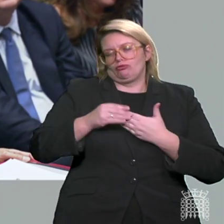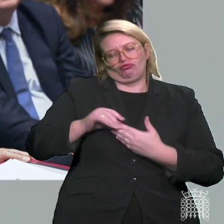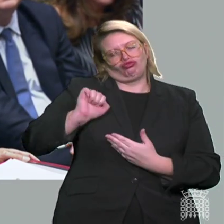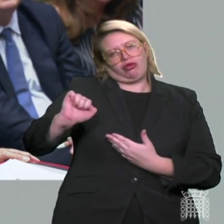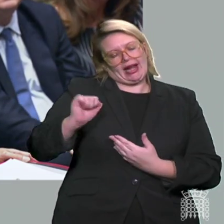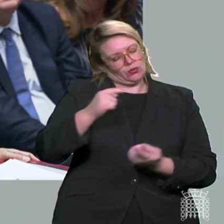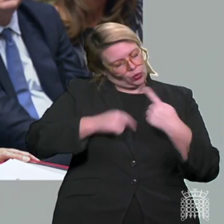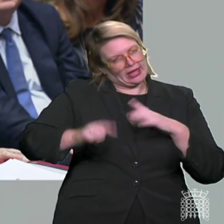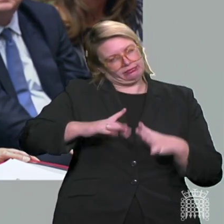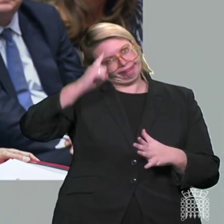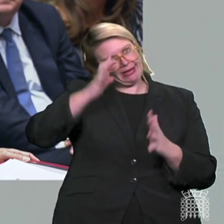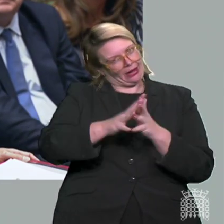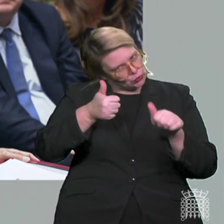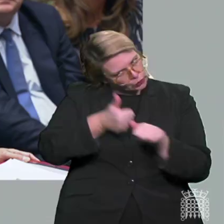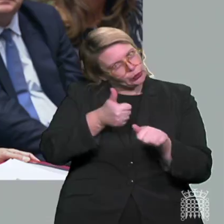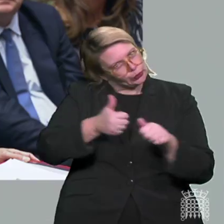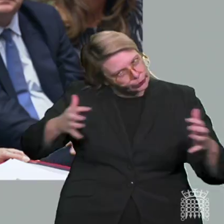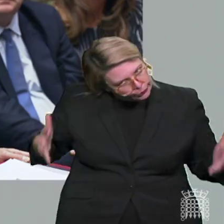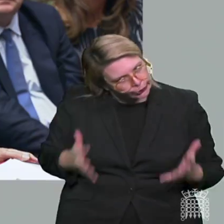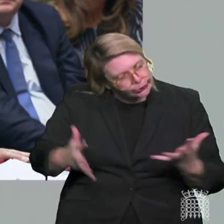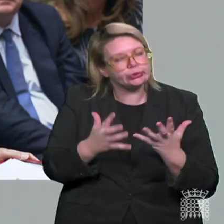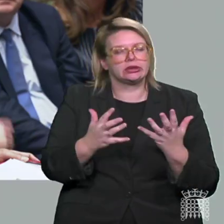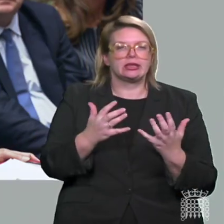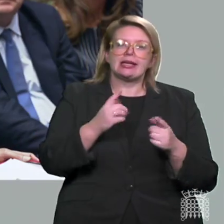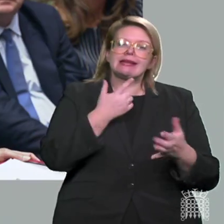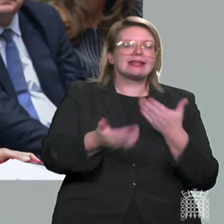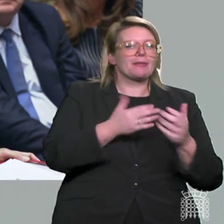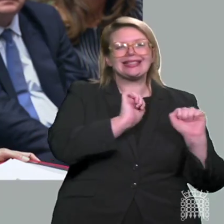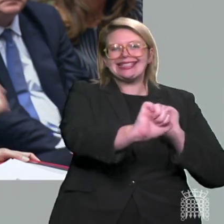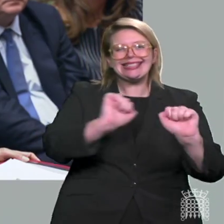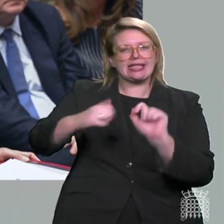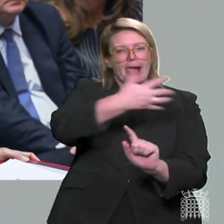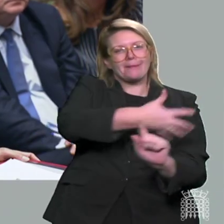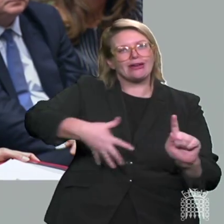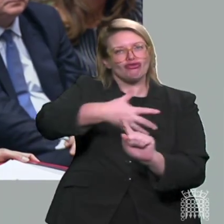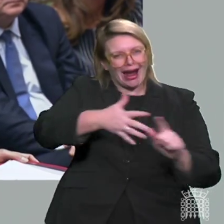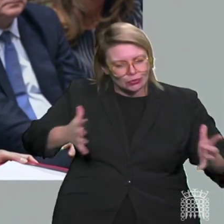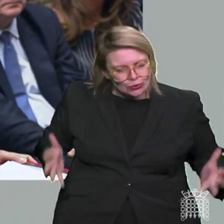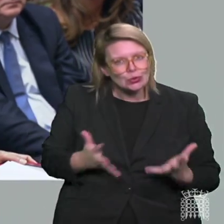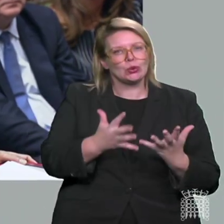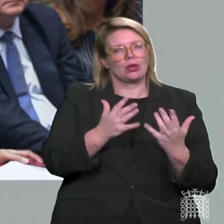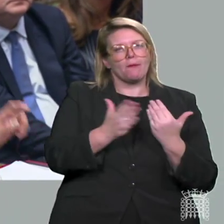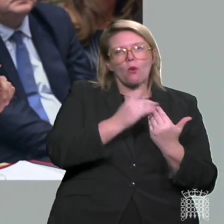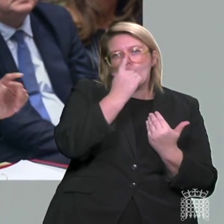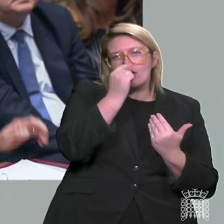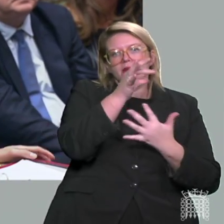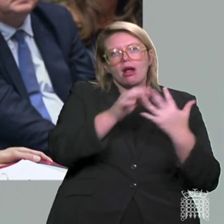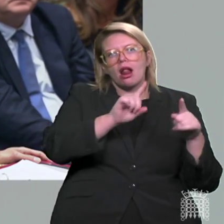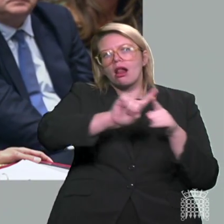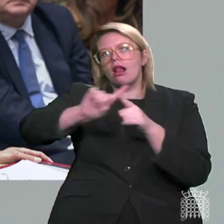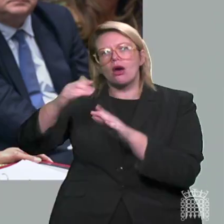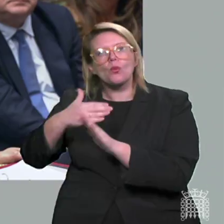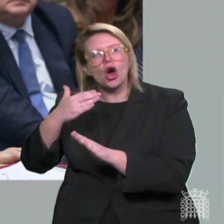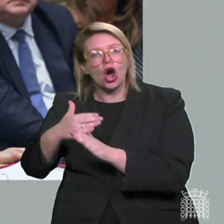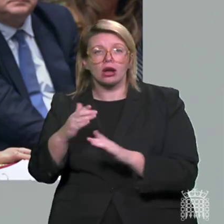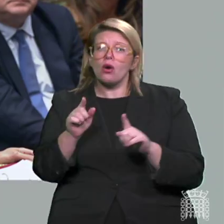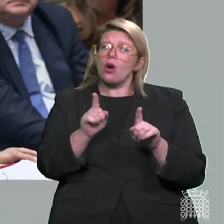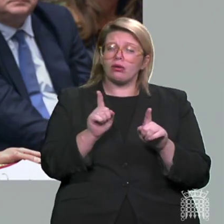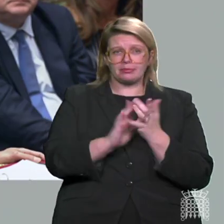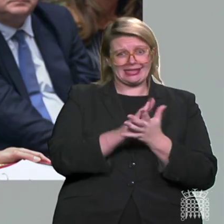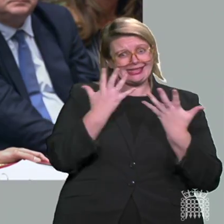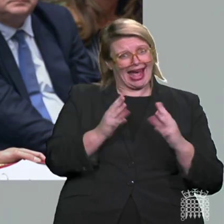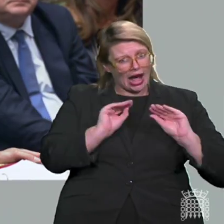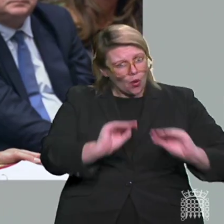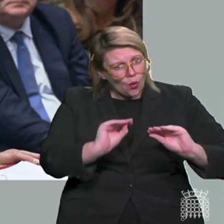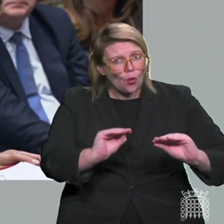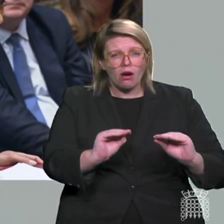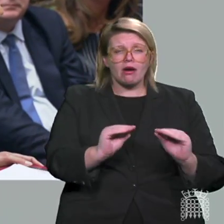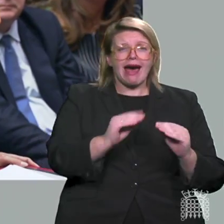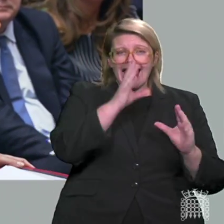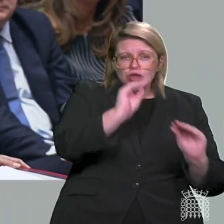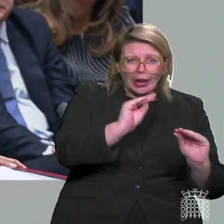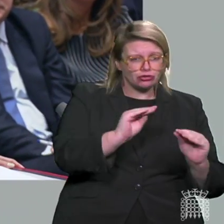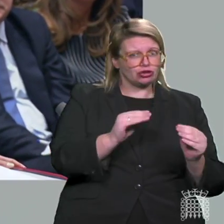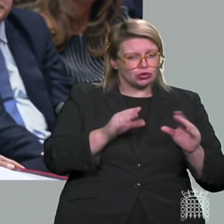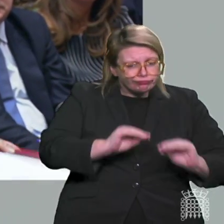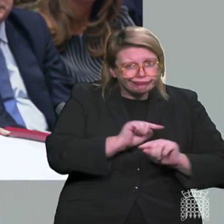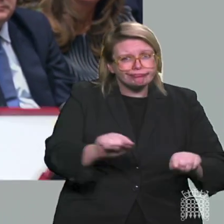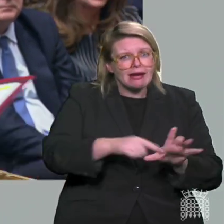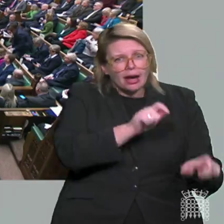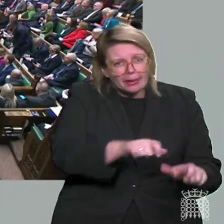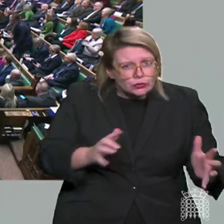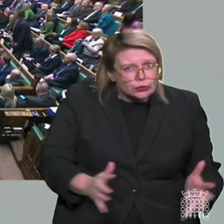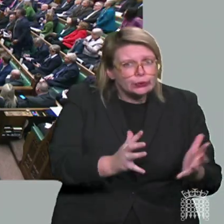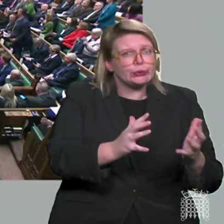That is why I am pleased that the Social Mobility Commission is working to provide new information to young people about the opportunities available to them as well as a toolkit for employers so that they can also play their part in improving social mobility.